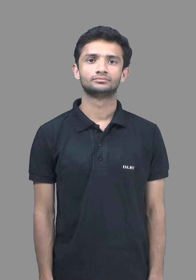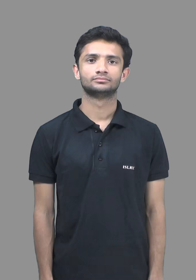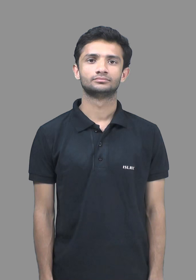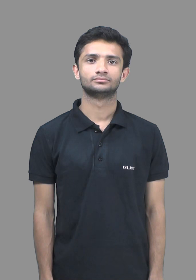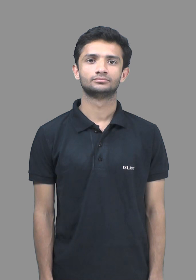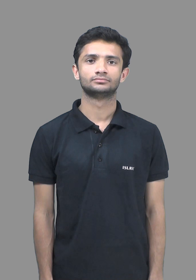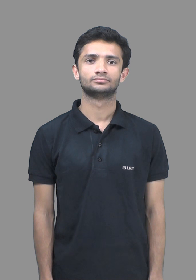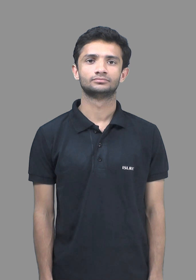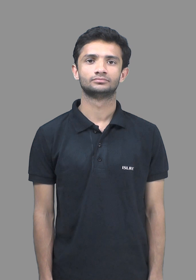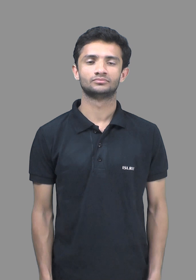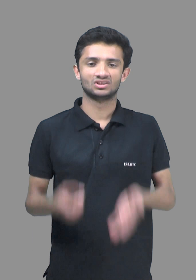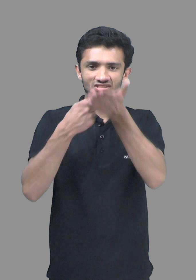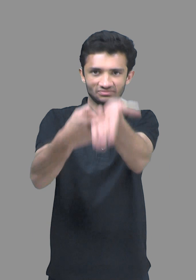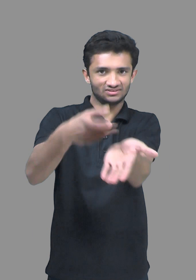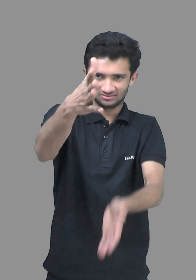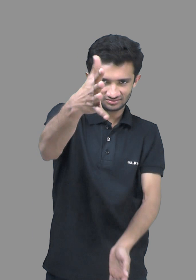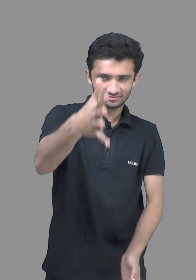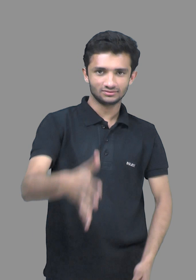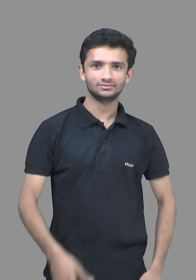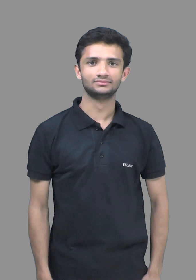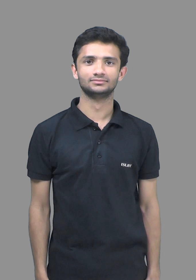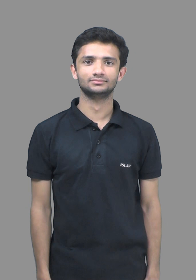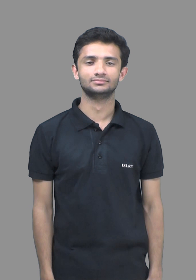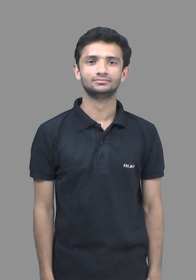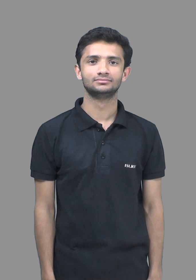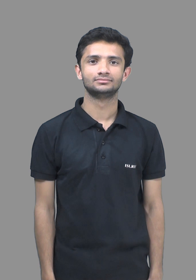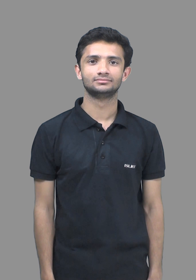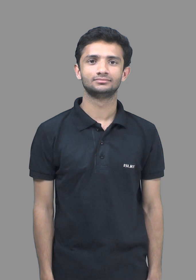Disrespect